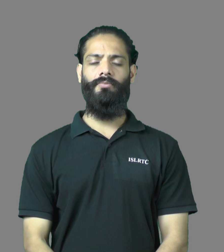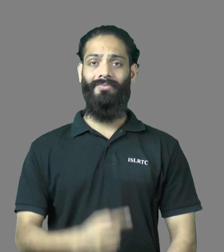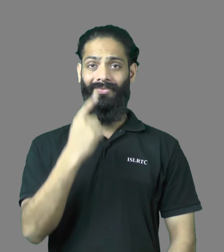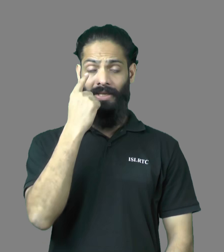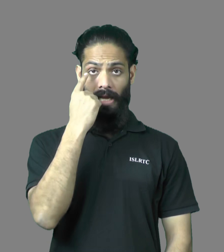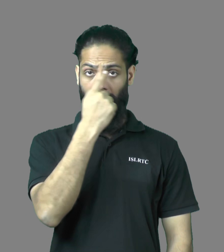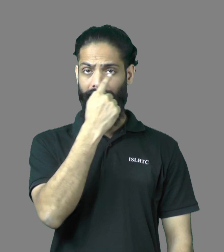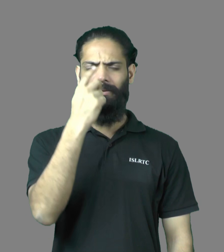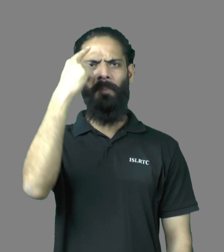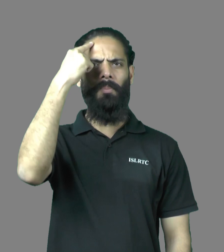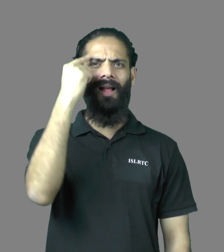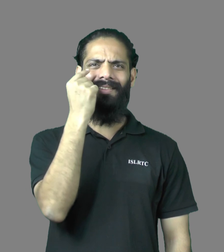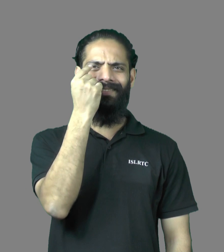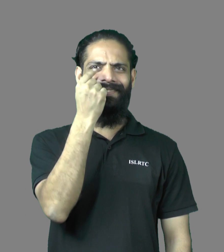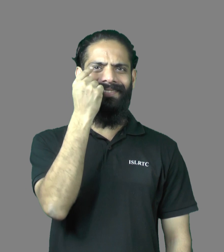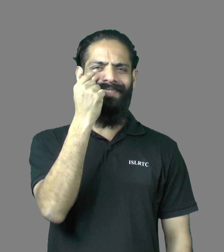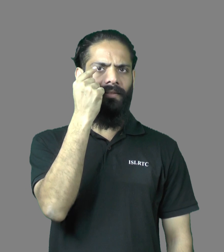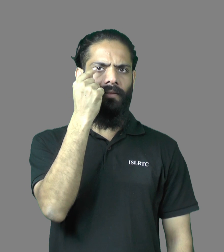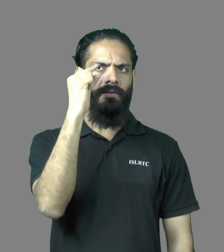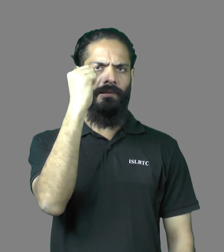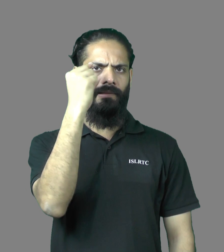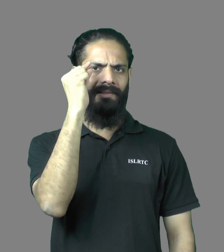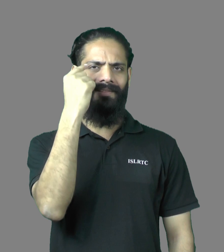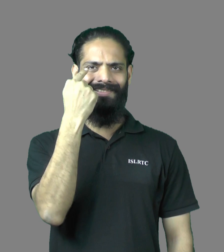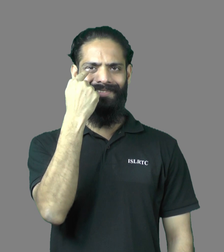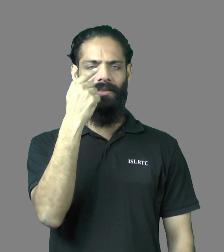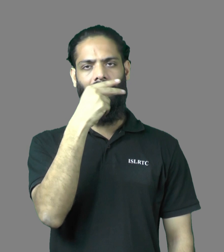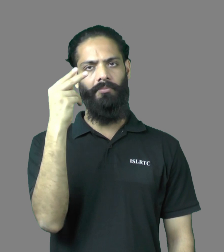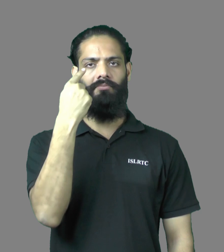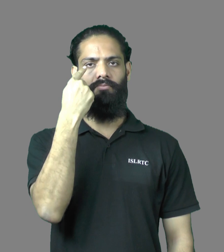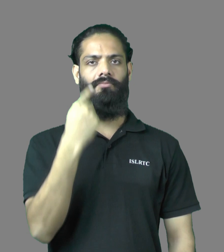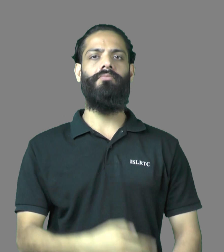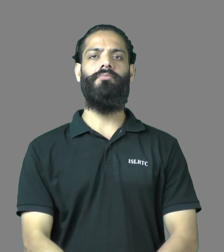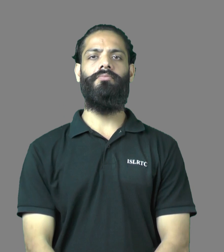Pupil